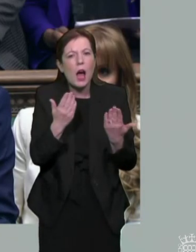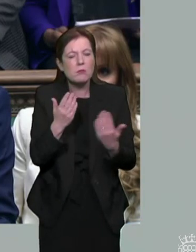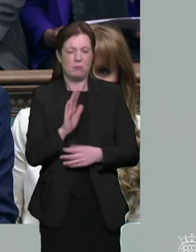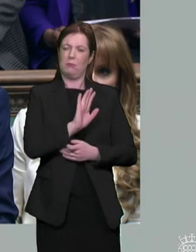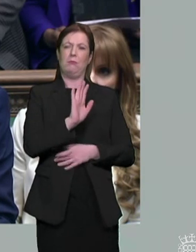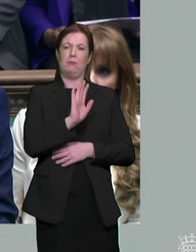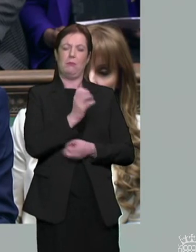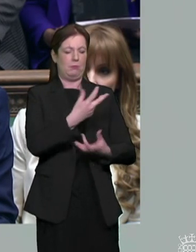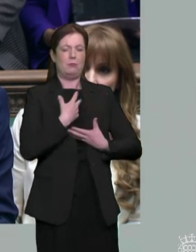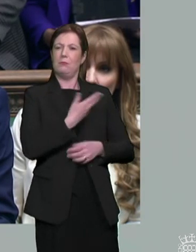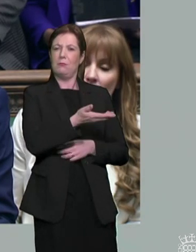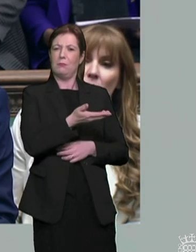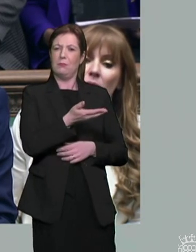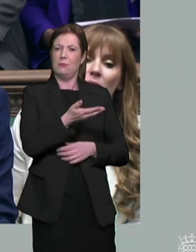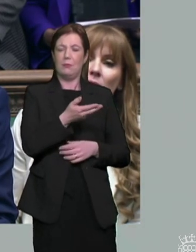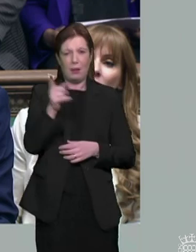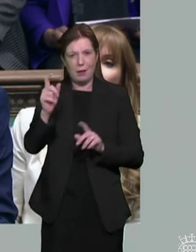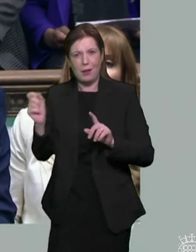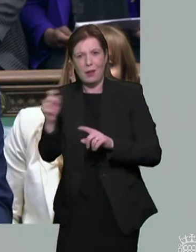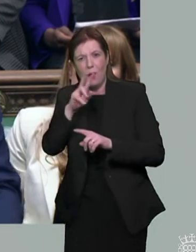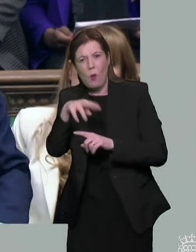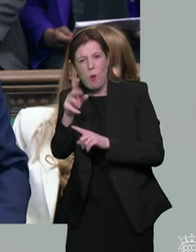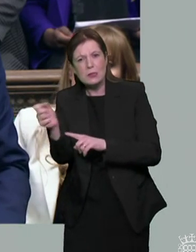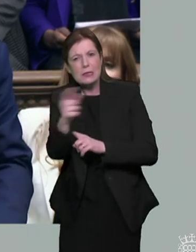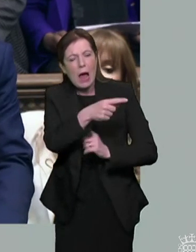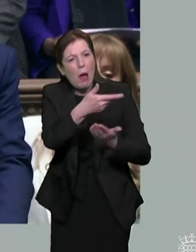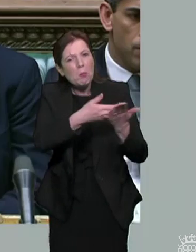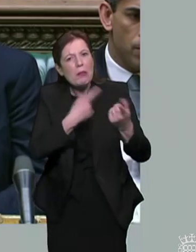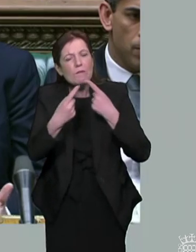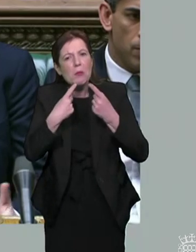I take it from that answer that the Prime Minister did not read his WhatsApp briefing.